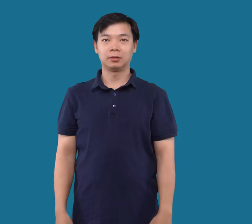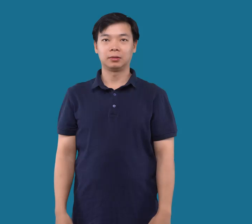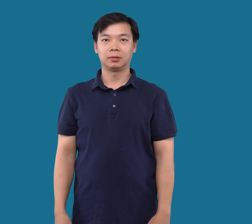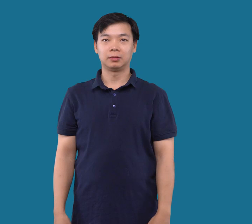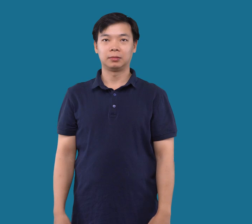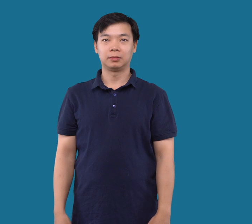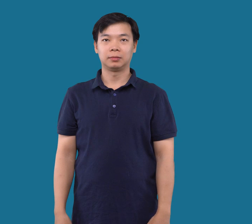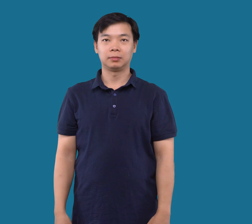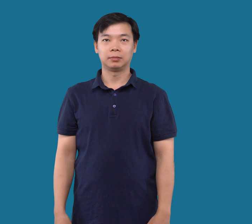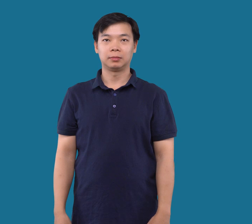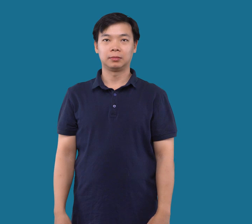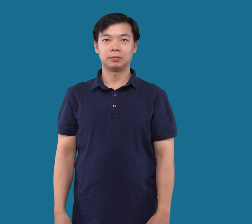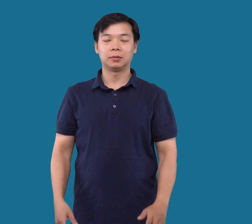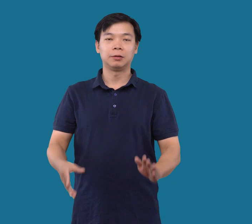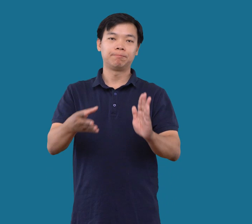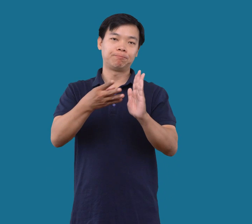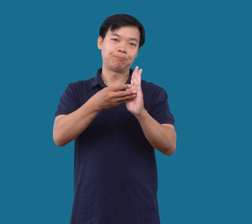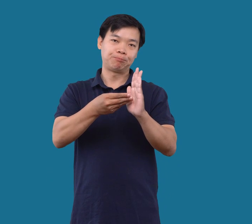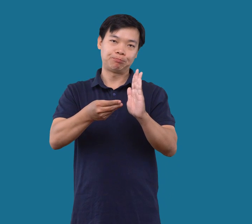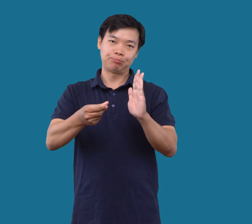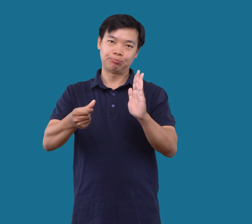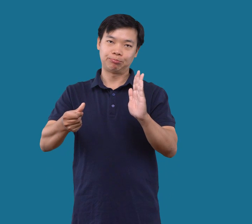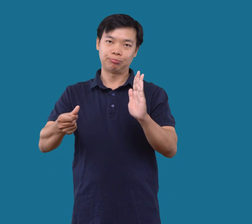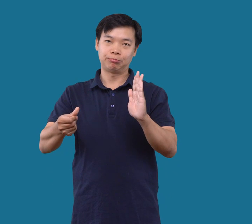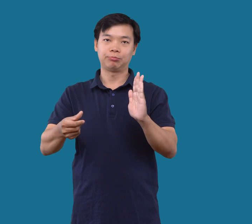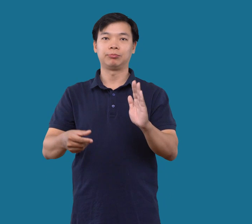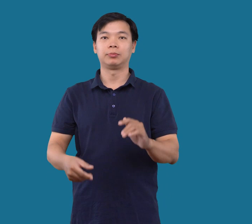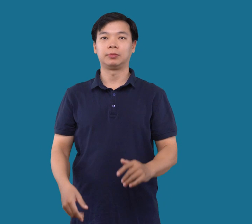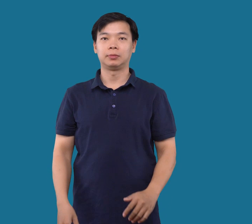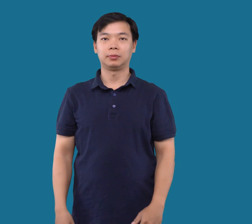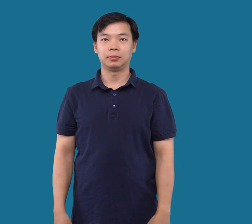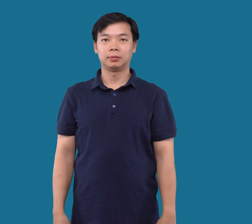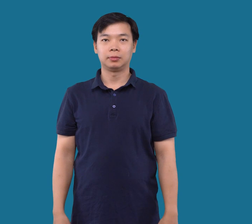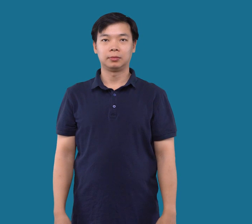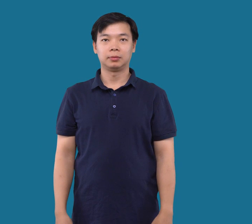chất hữu cơ